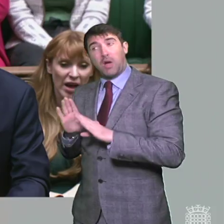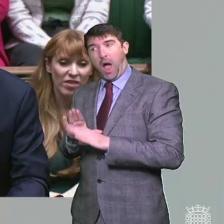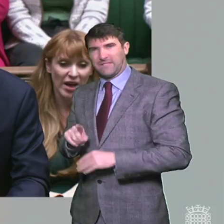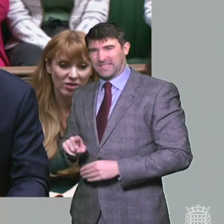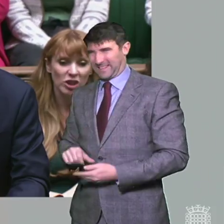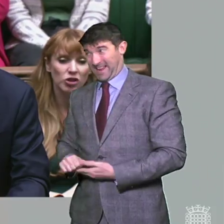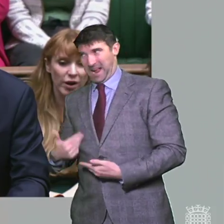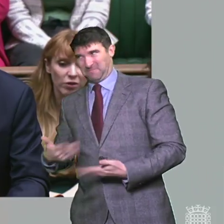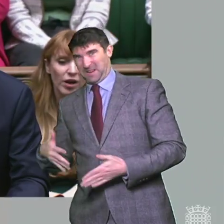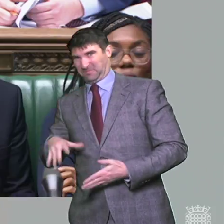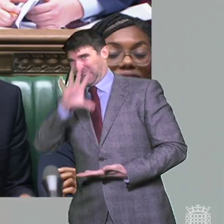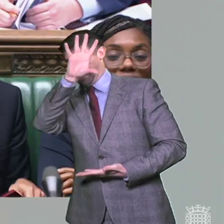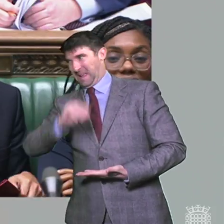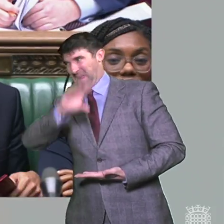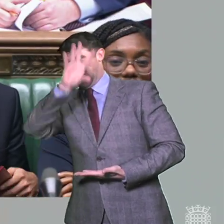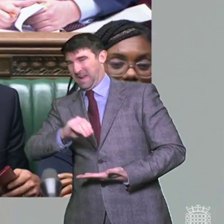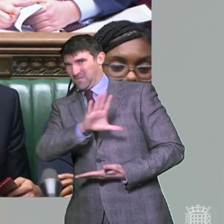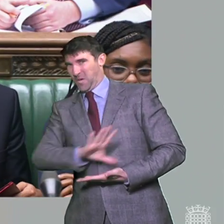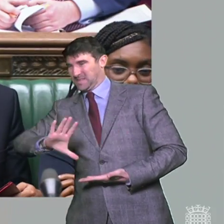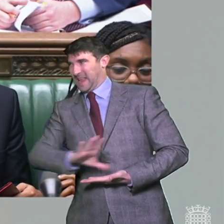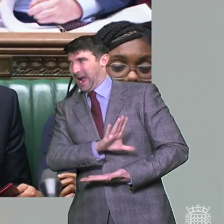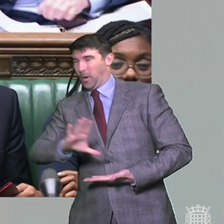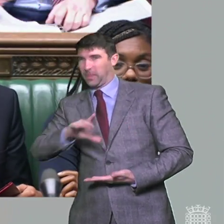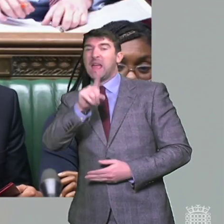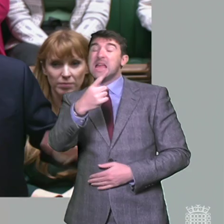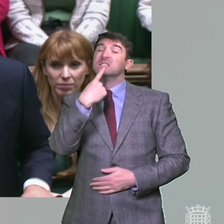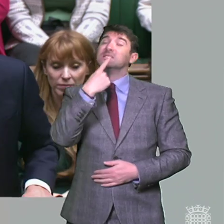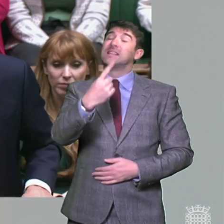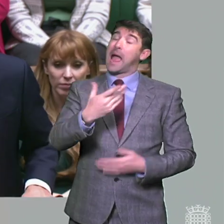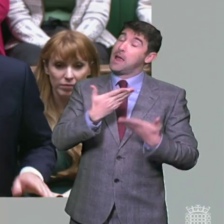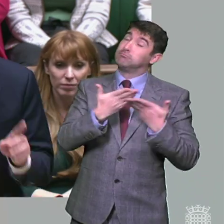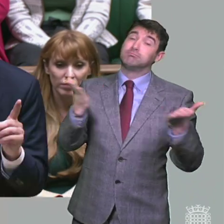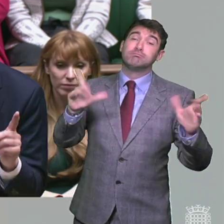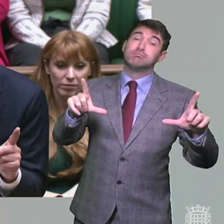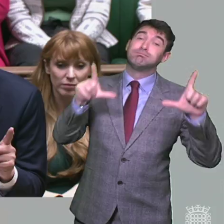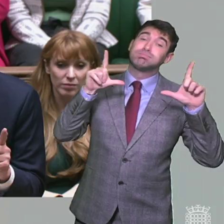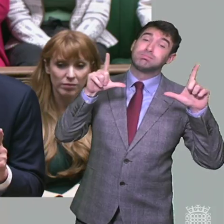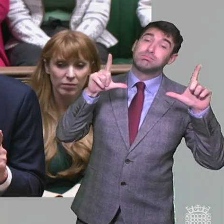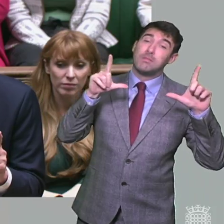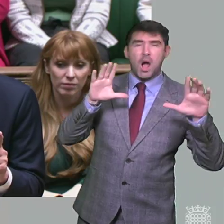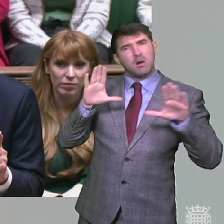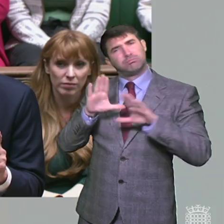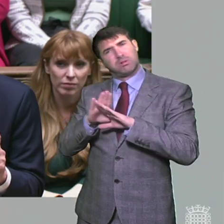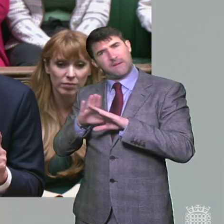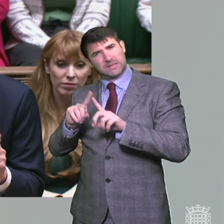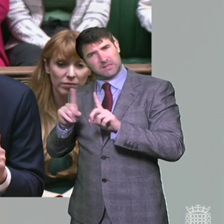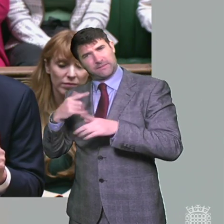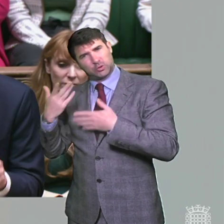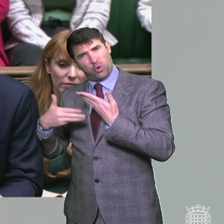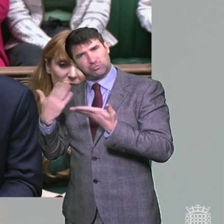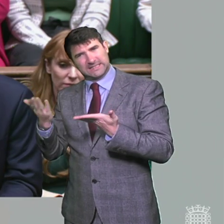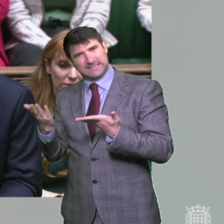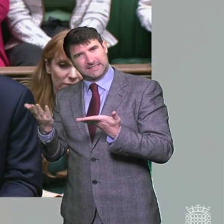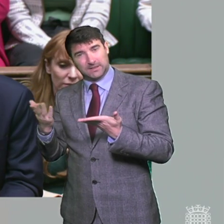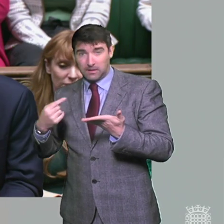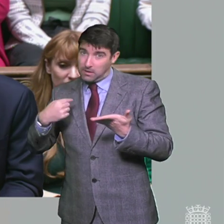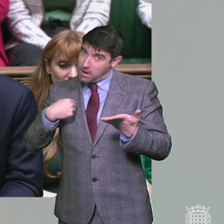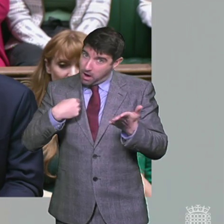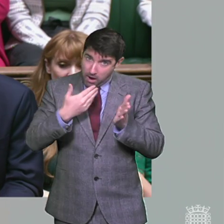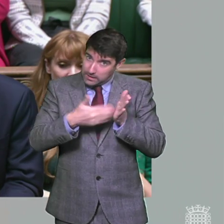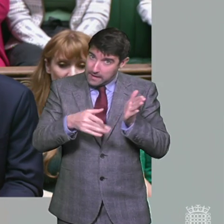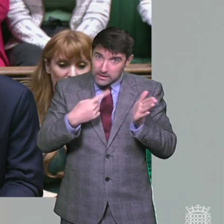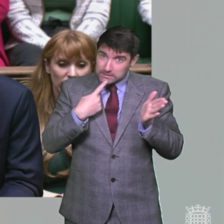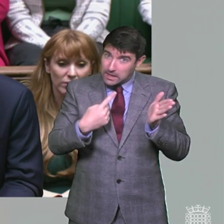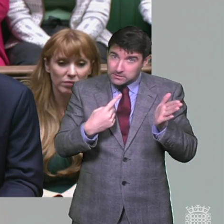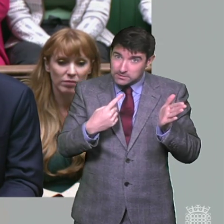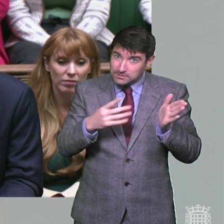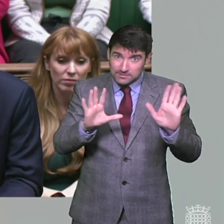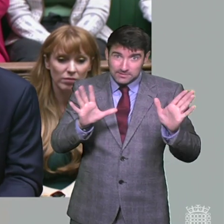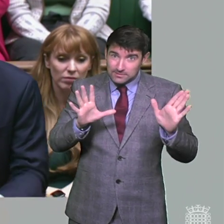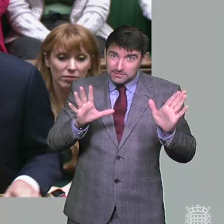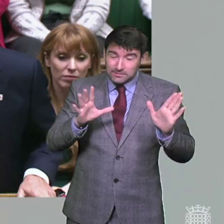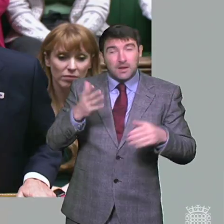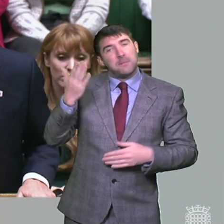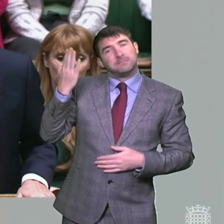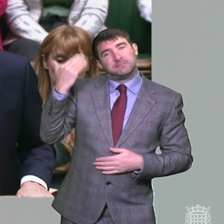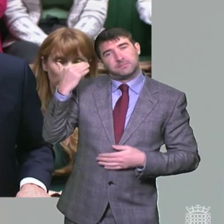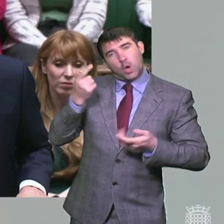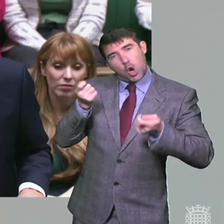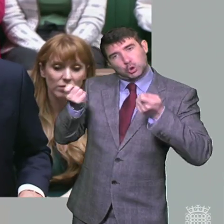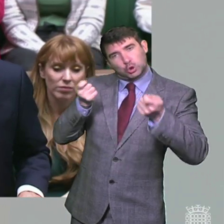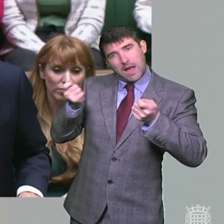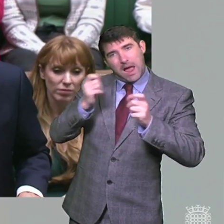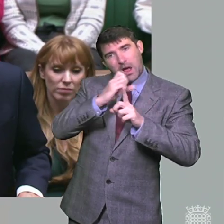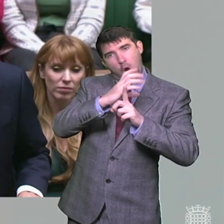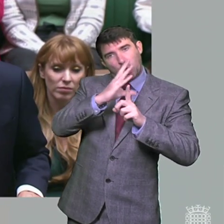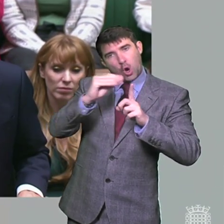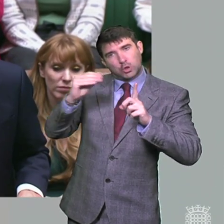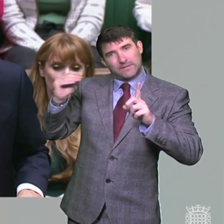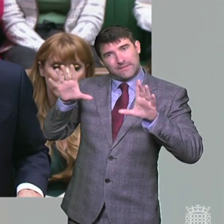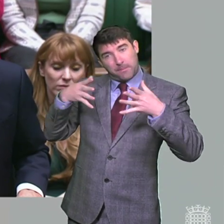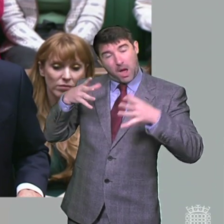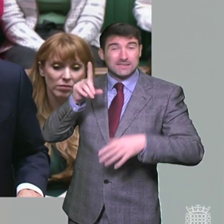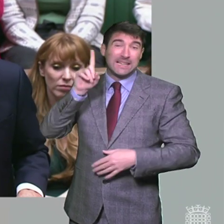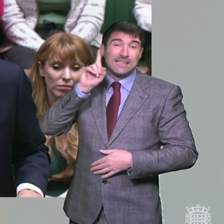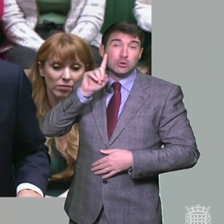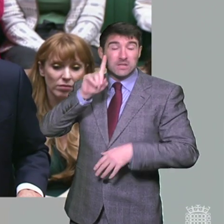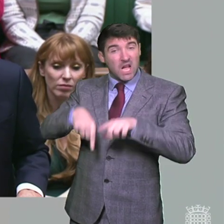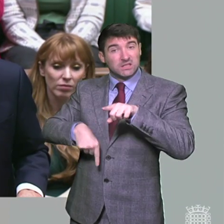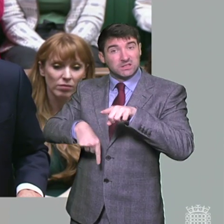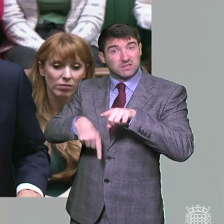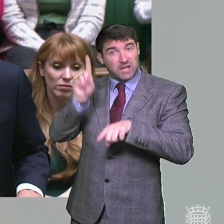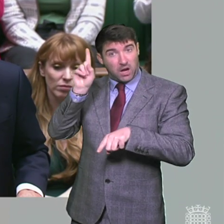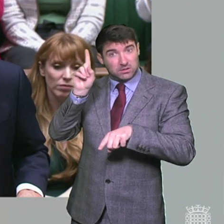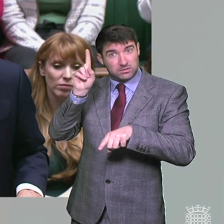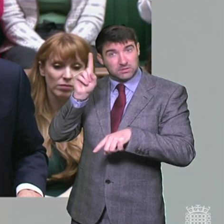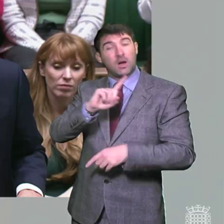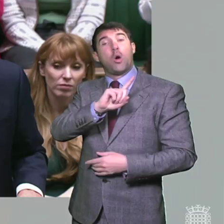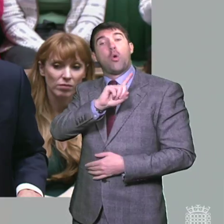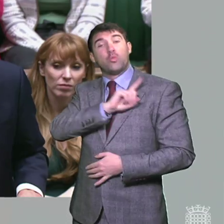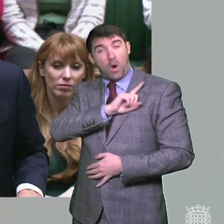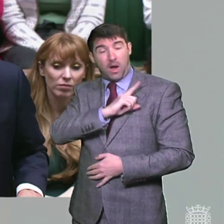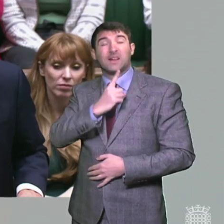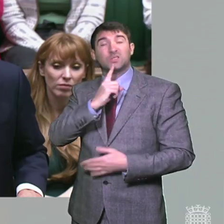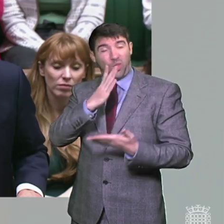He says one thing and does another”— Conservative Members are shouting, but those are not my words; they are the words of the former chair of the Tory party, sacked yesterday for telling the truth about the Prime Minister.